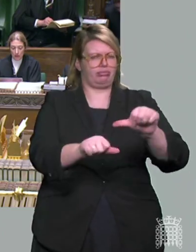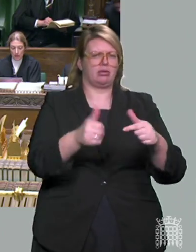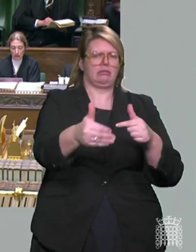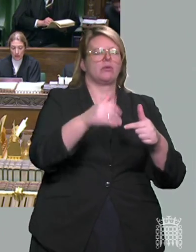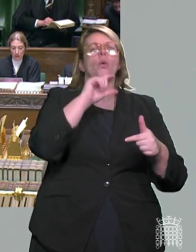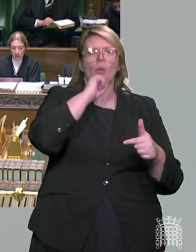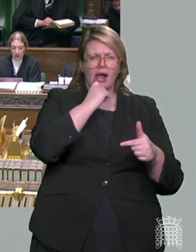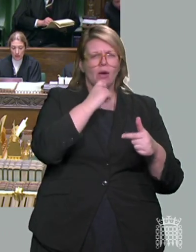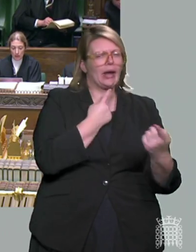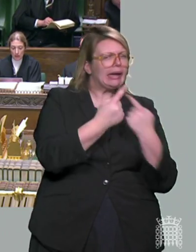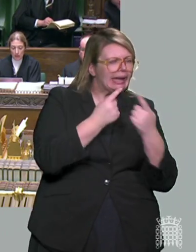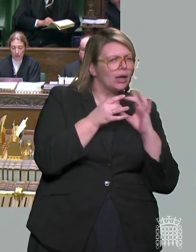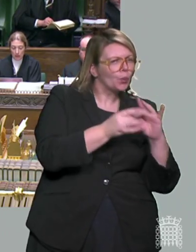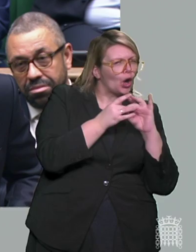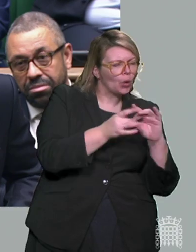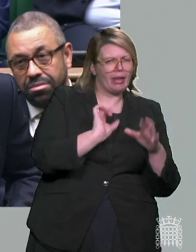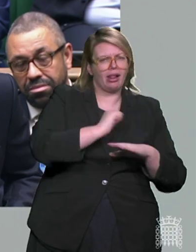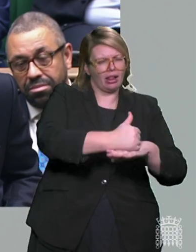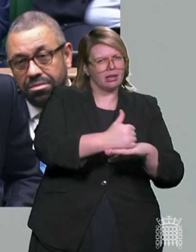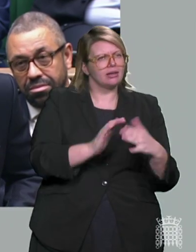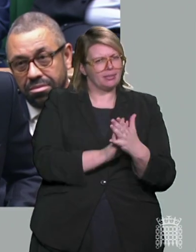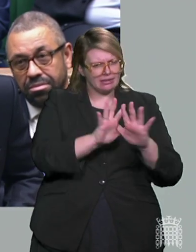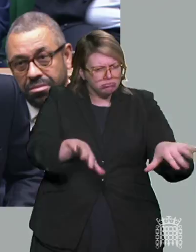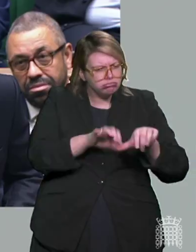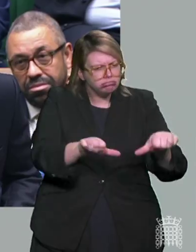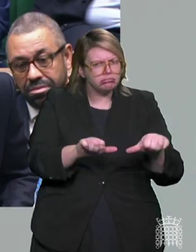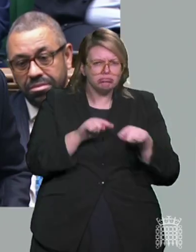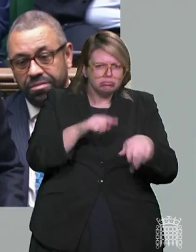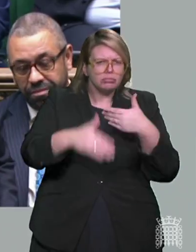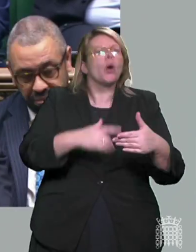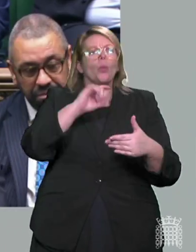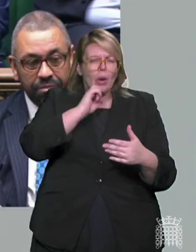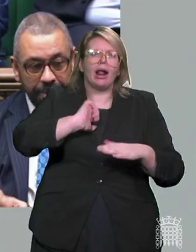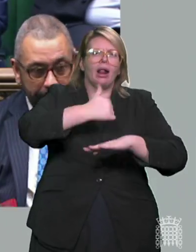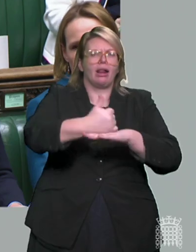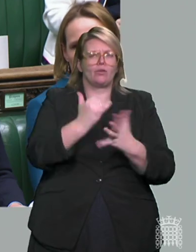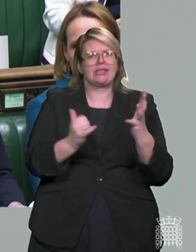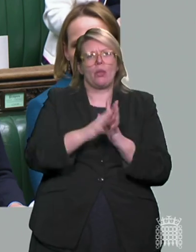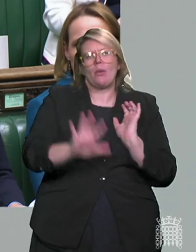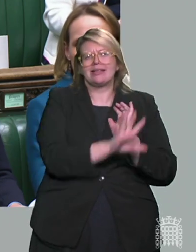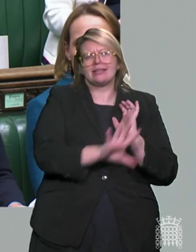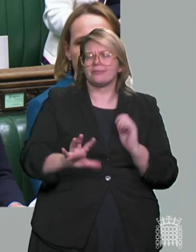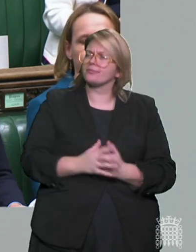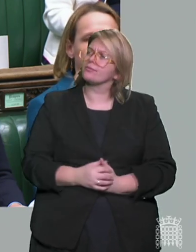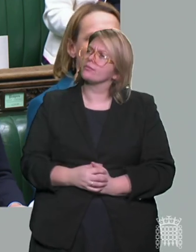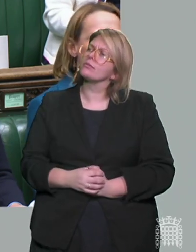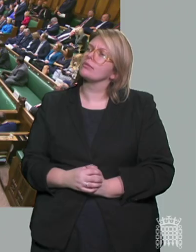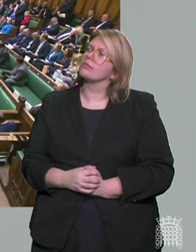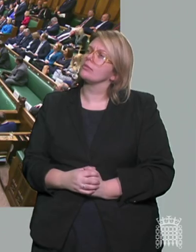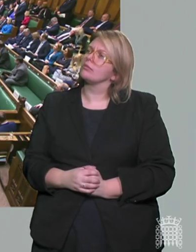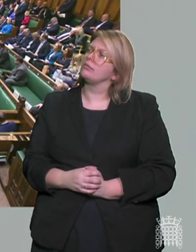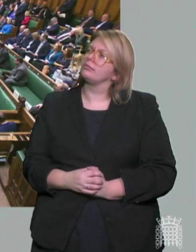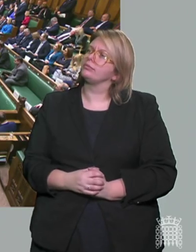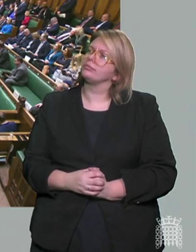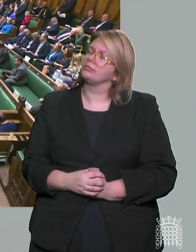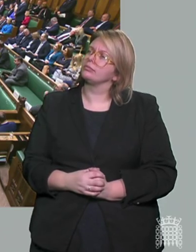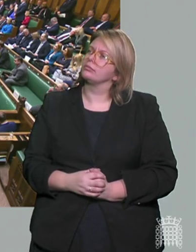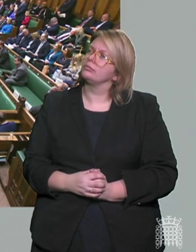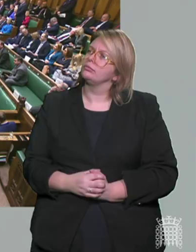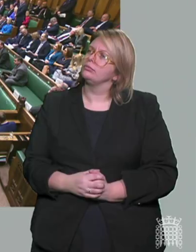We are working with the trust to go through that process, so everything is on track, and we will bring those hospitals to the people in the south-west.